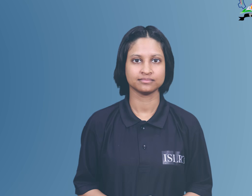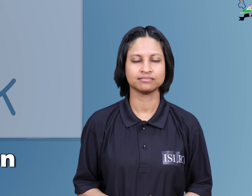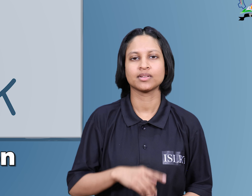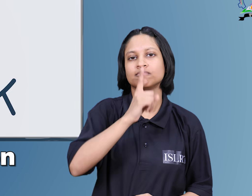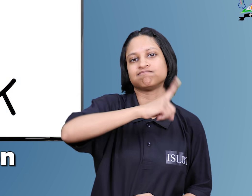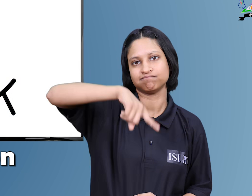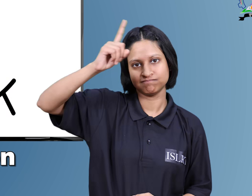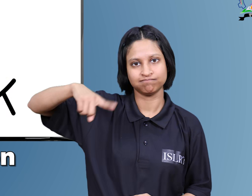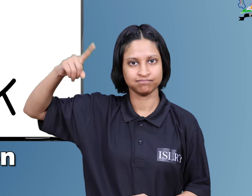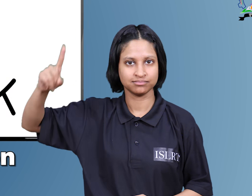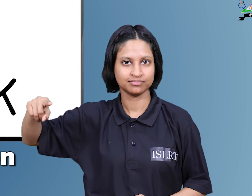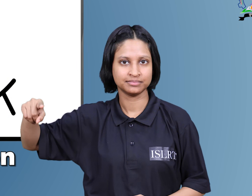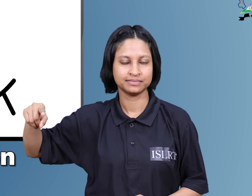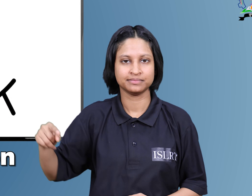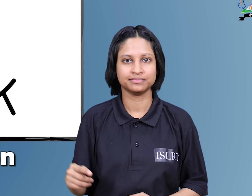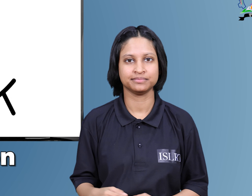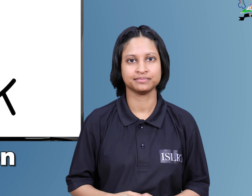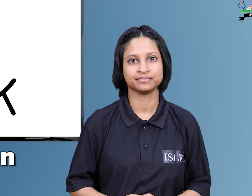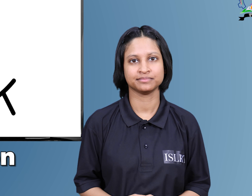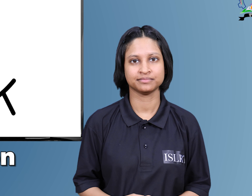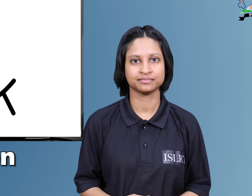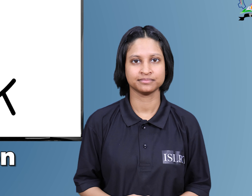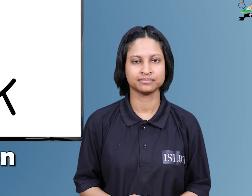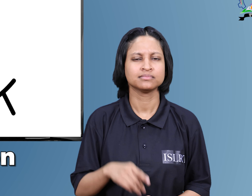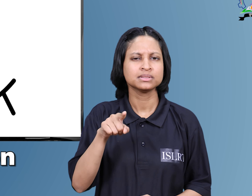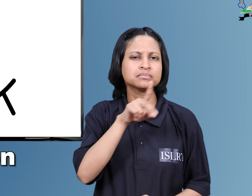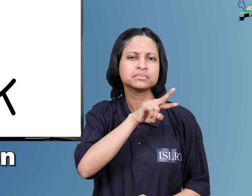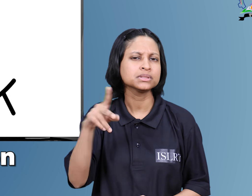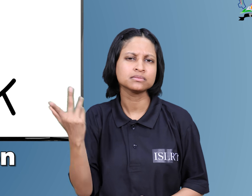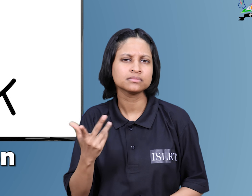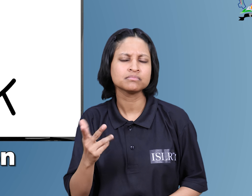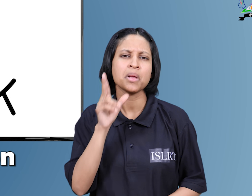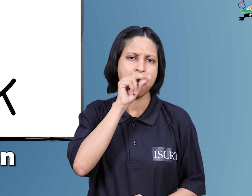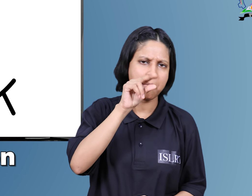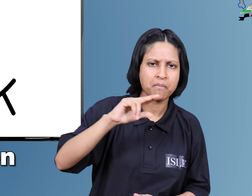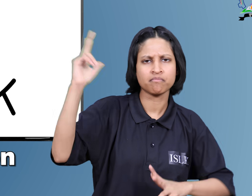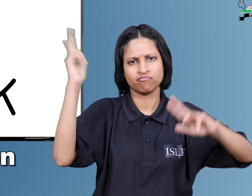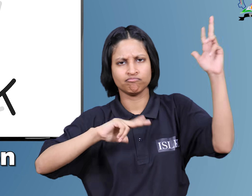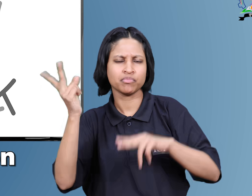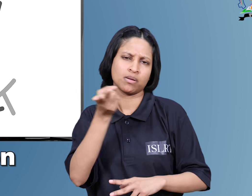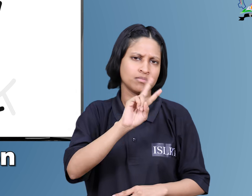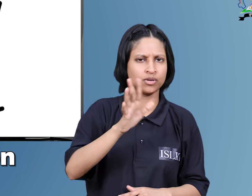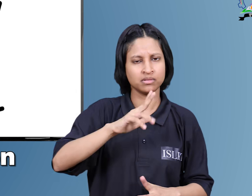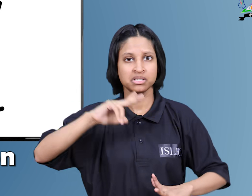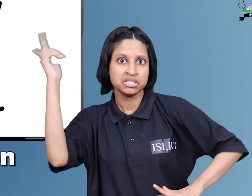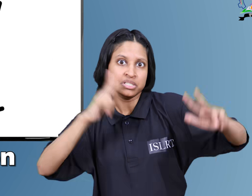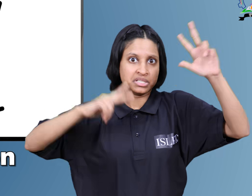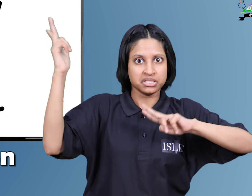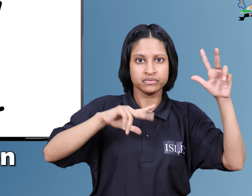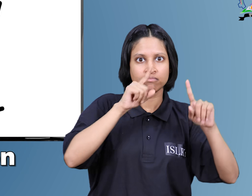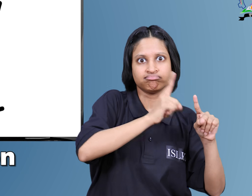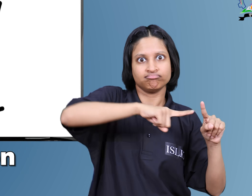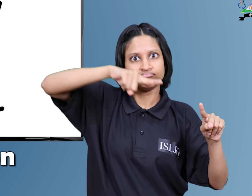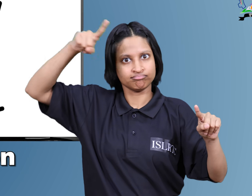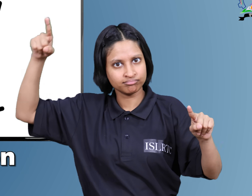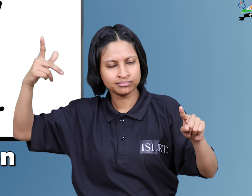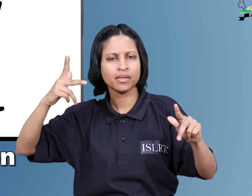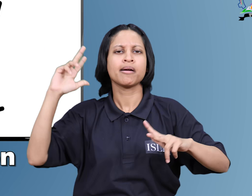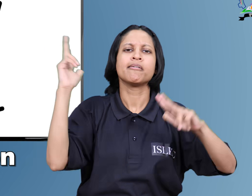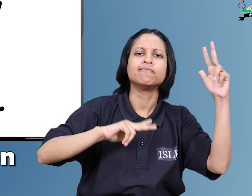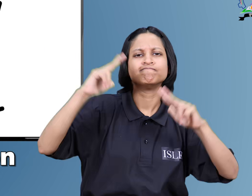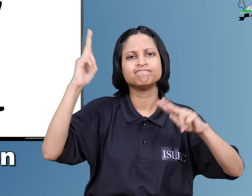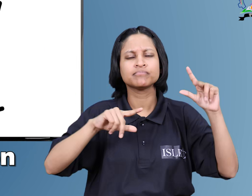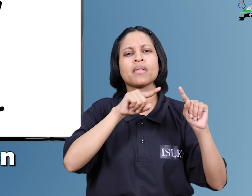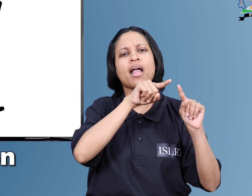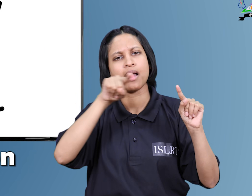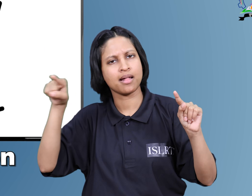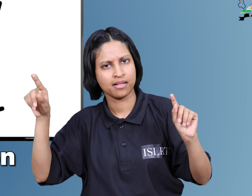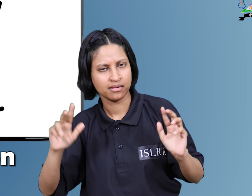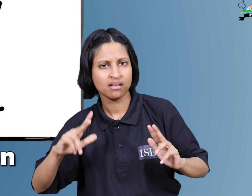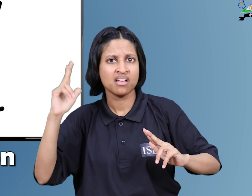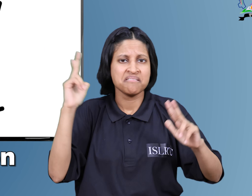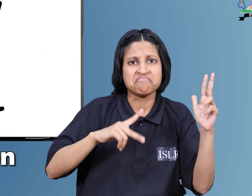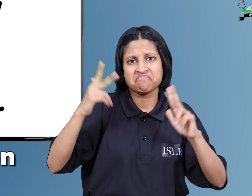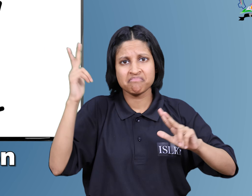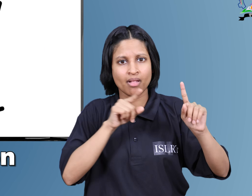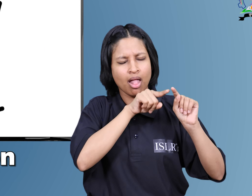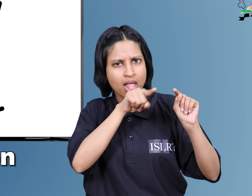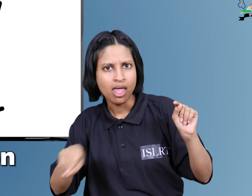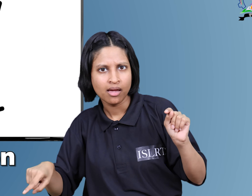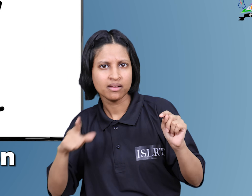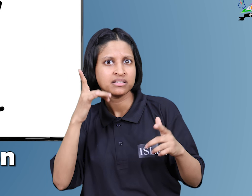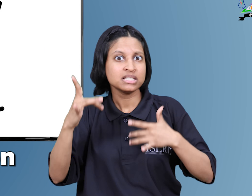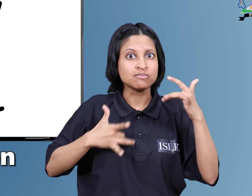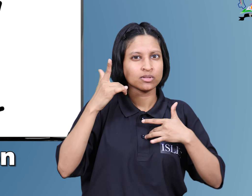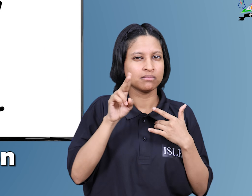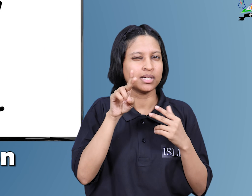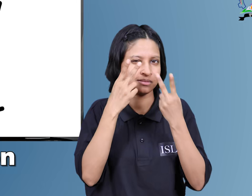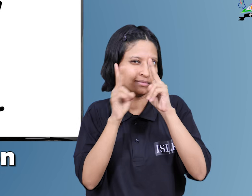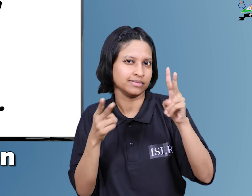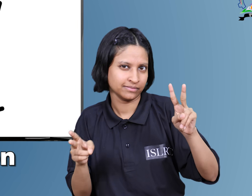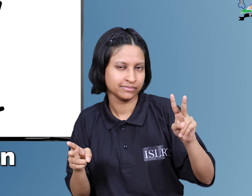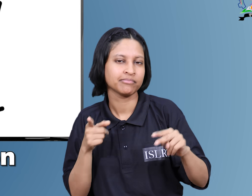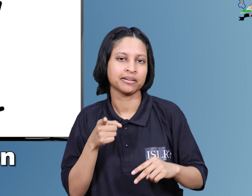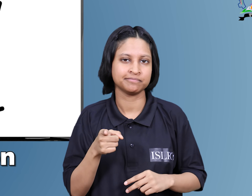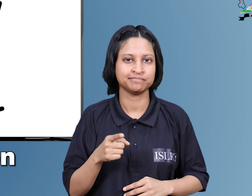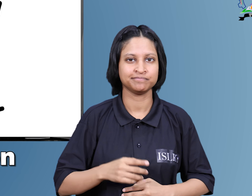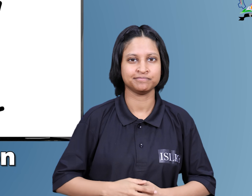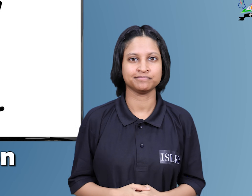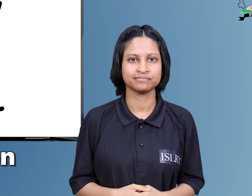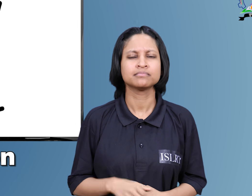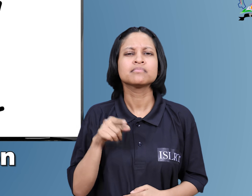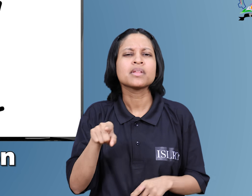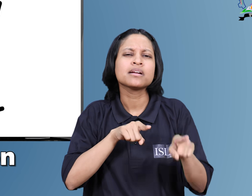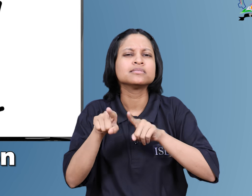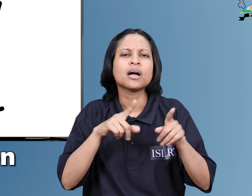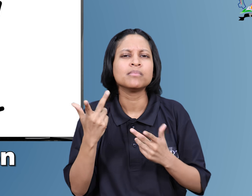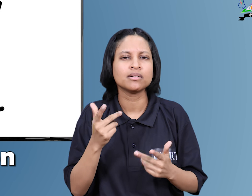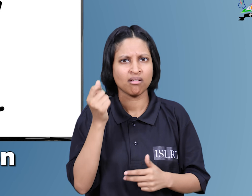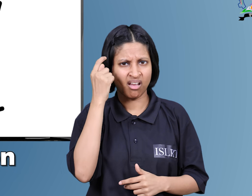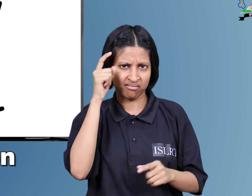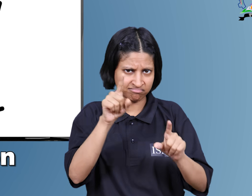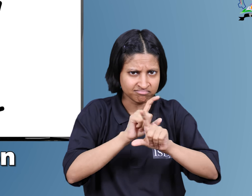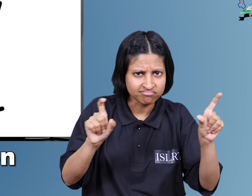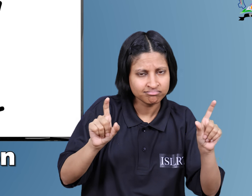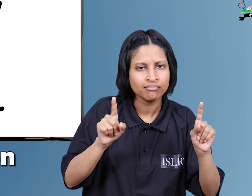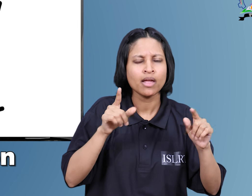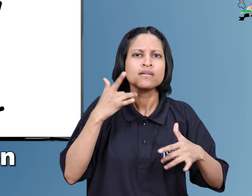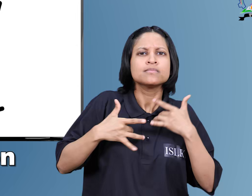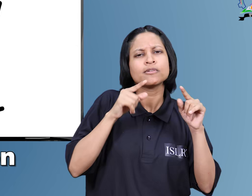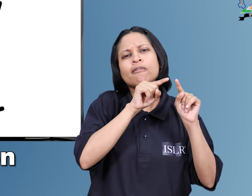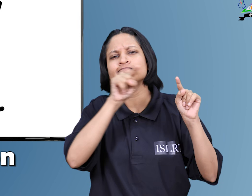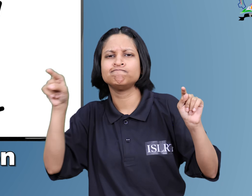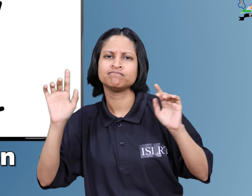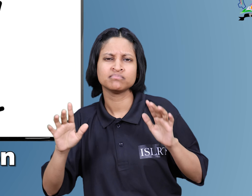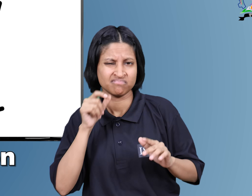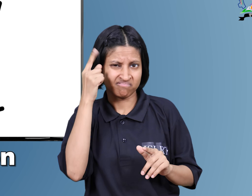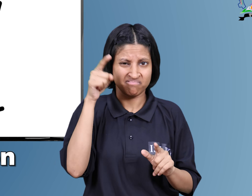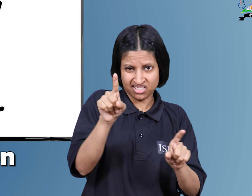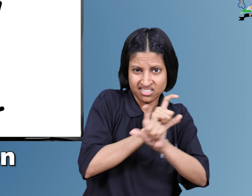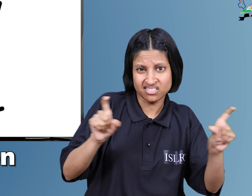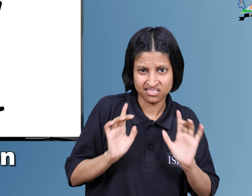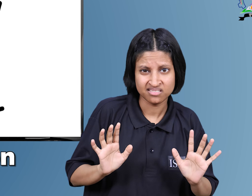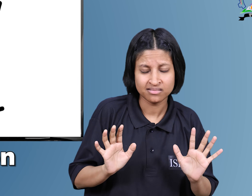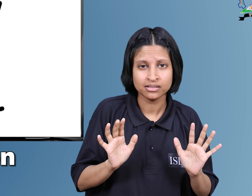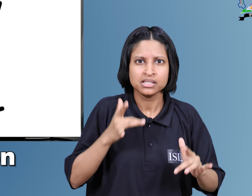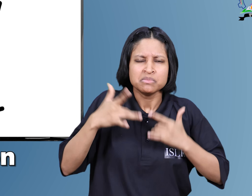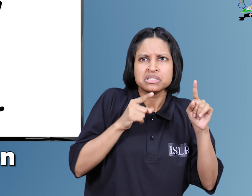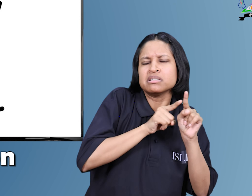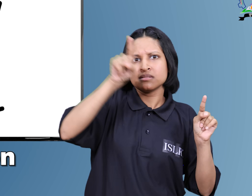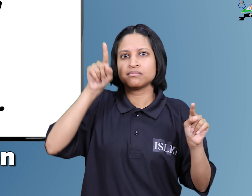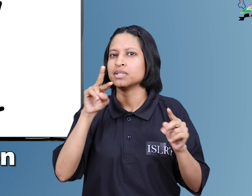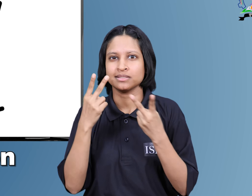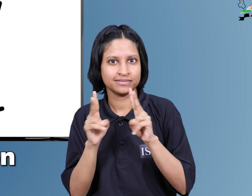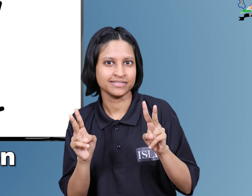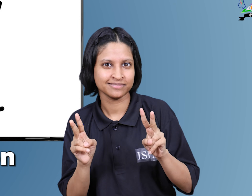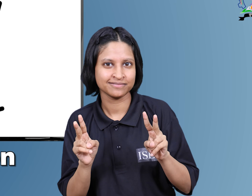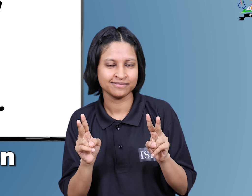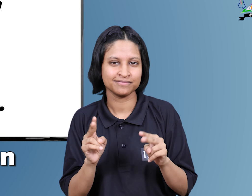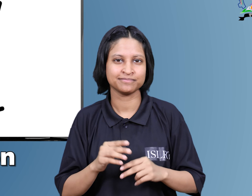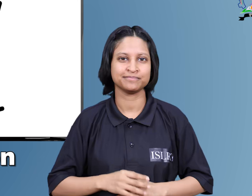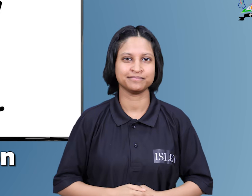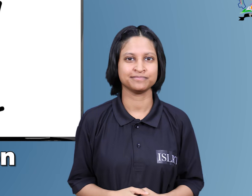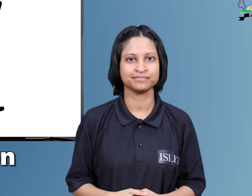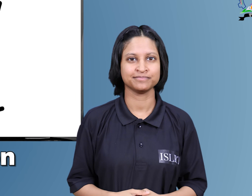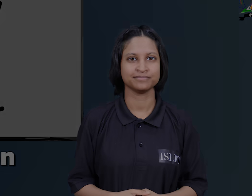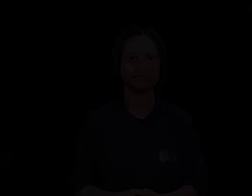Intonation The rise and fall of the voice in speaking, or expressions and hands while signing which can affect meaning. For example, "Do you understand clearly?" has a normal intonation,but do you understand clearly has a different intonation.